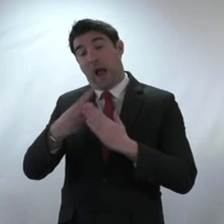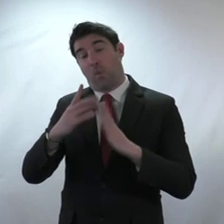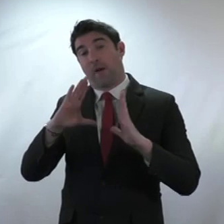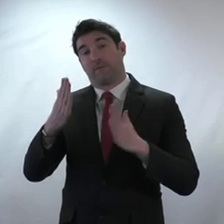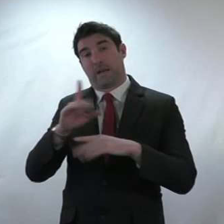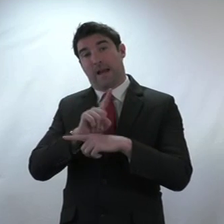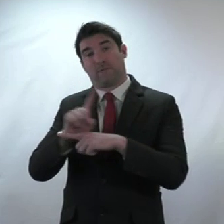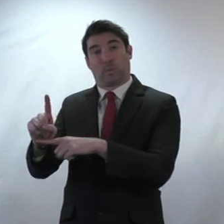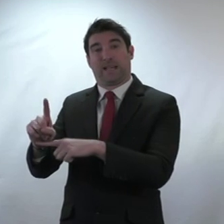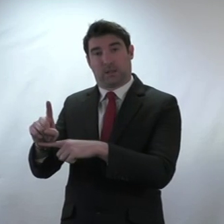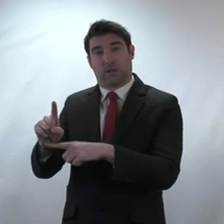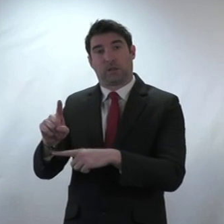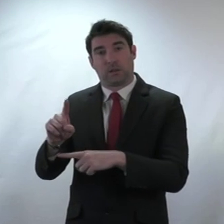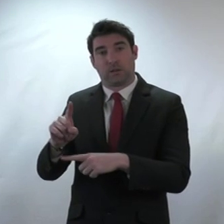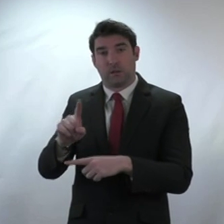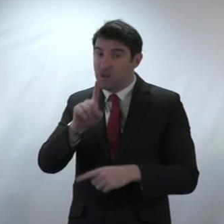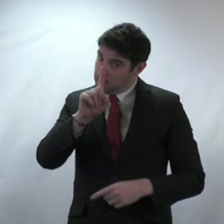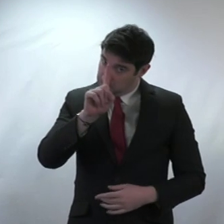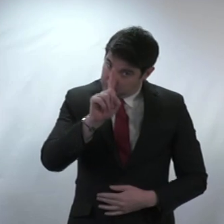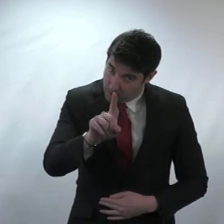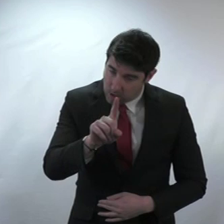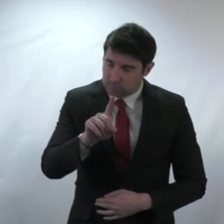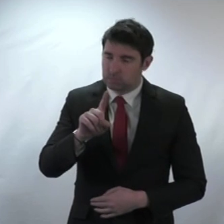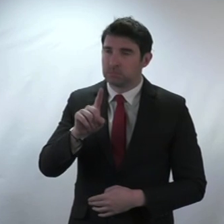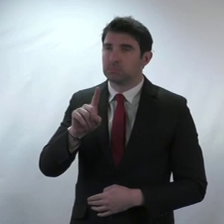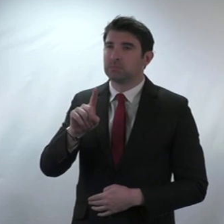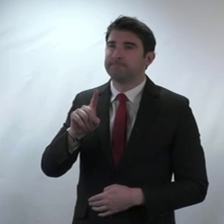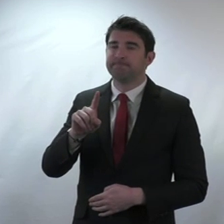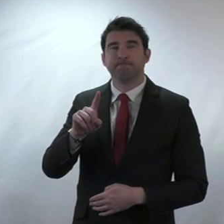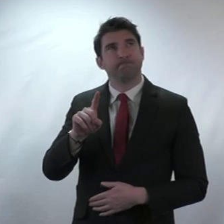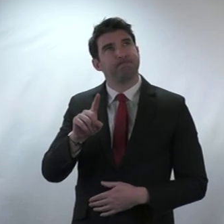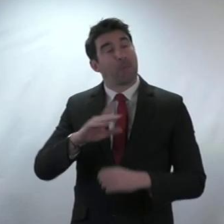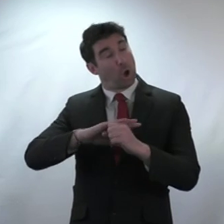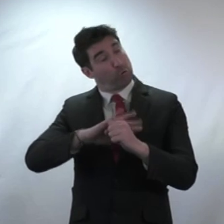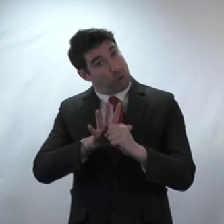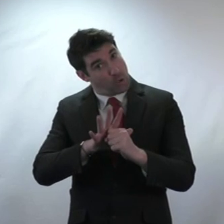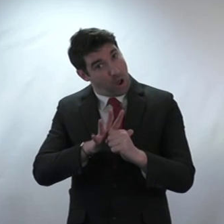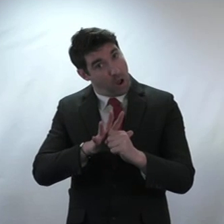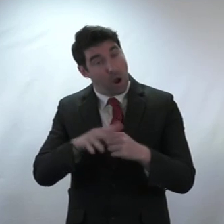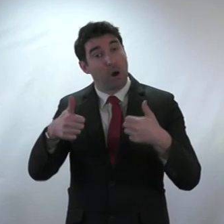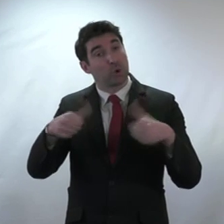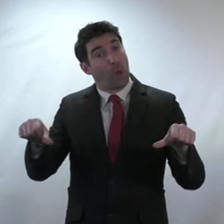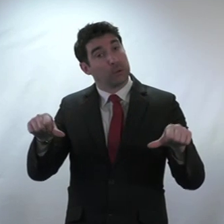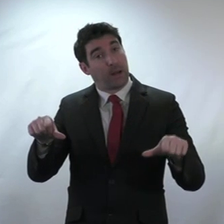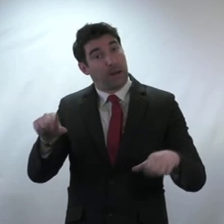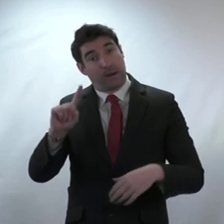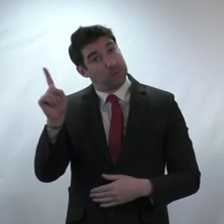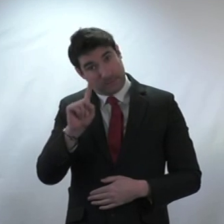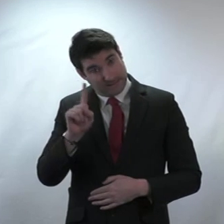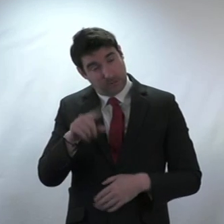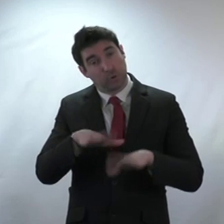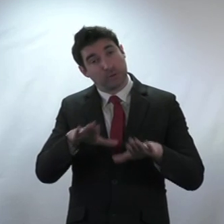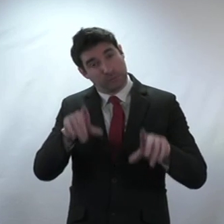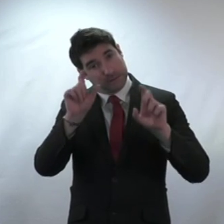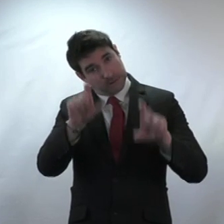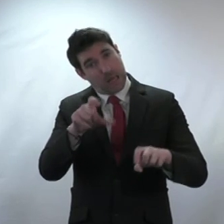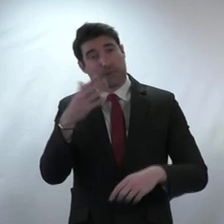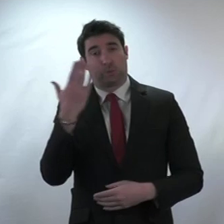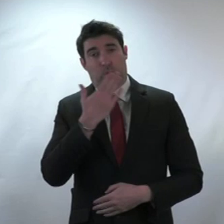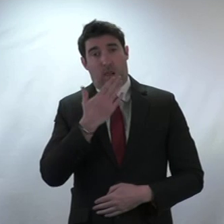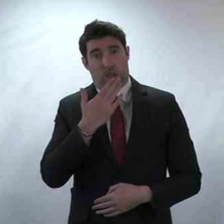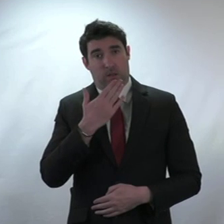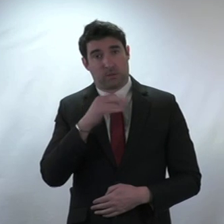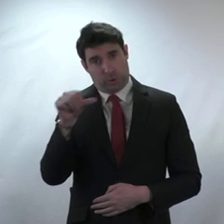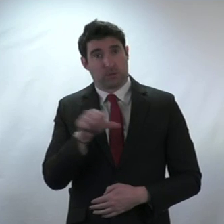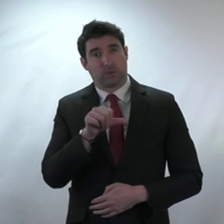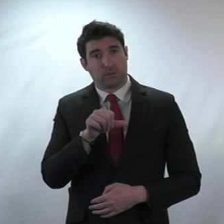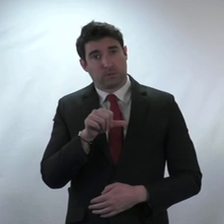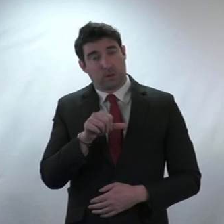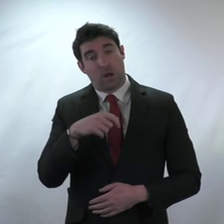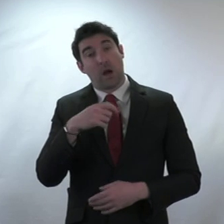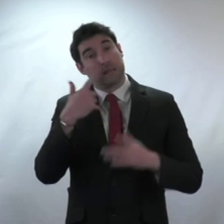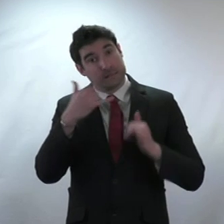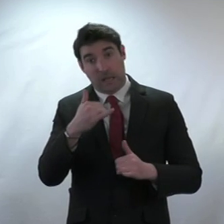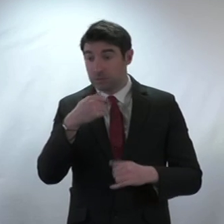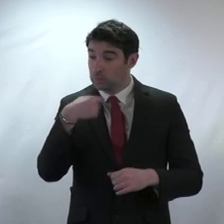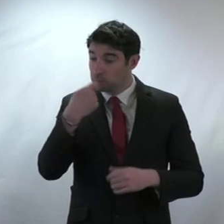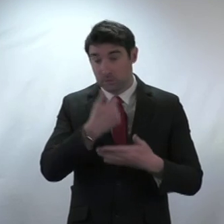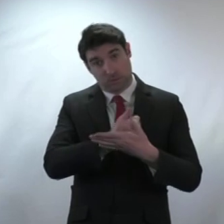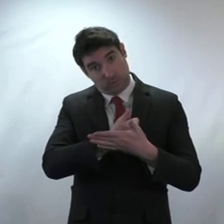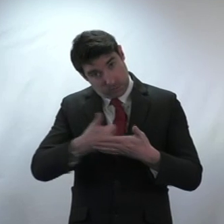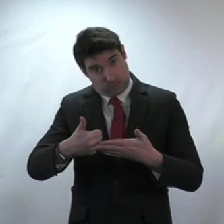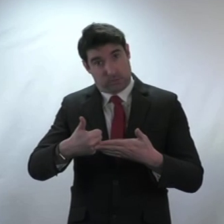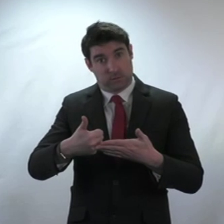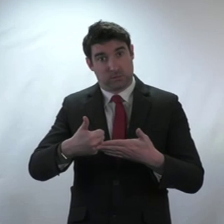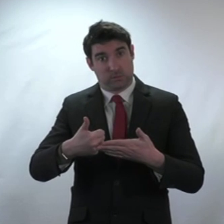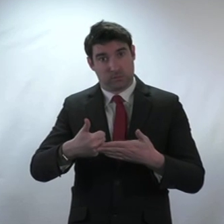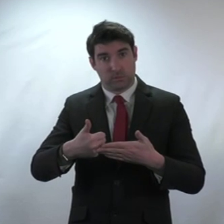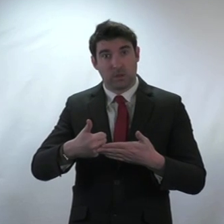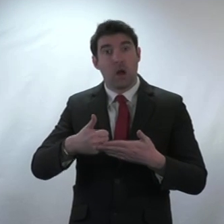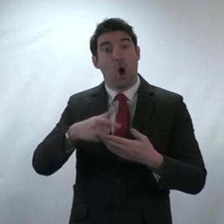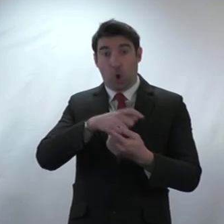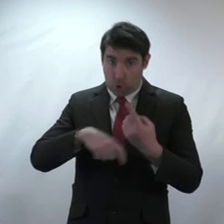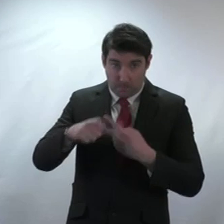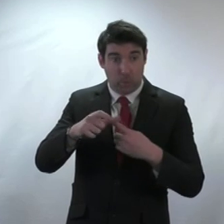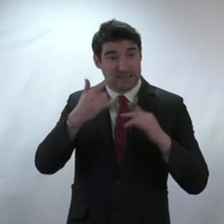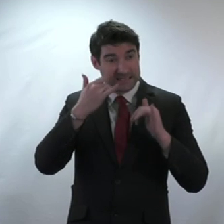The best answer for this crisis is to keep our kids in school, to test them and to roll out that programme of mass community testing, which I am sure the hon.